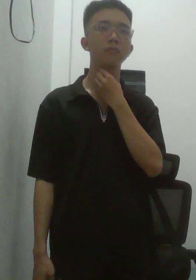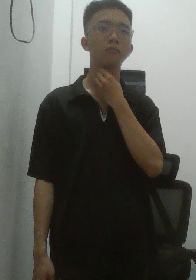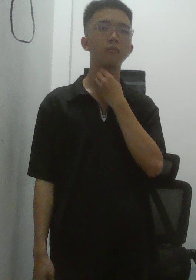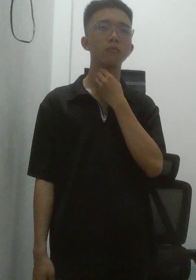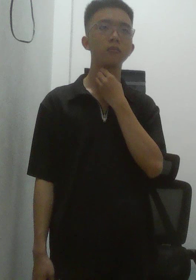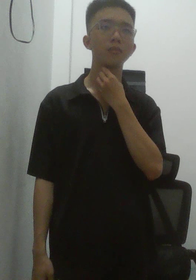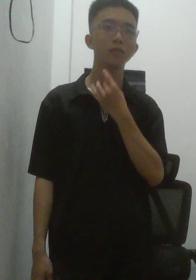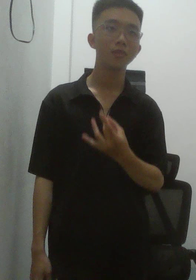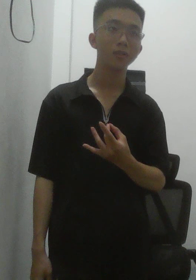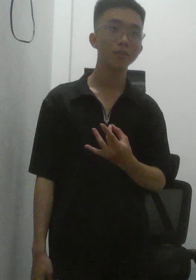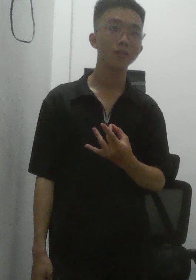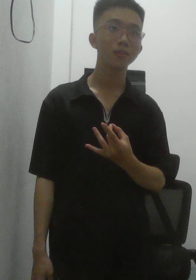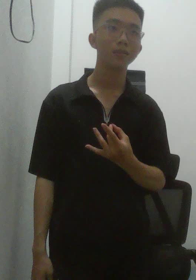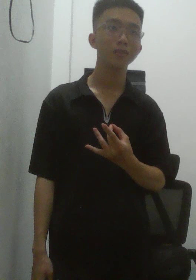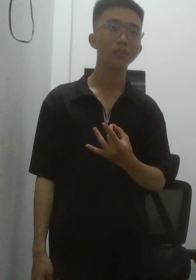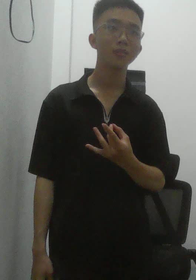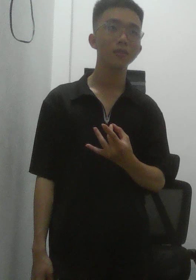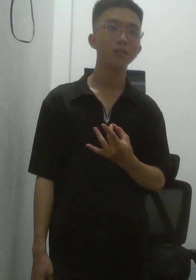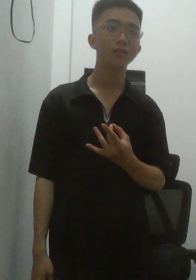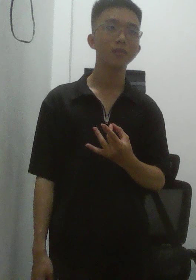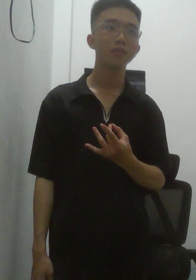thich